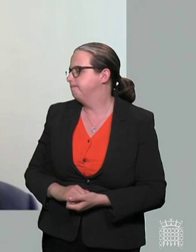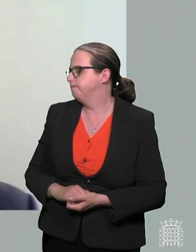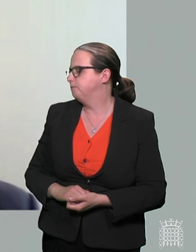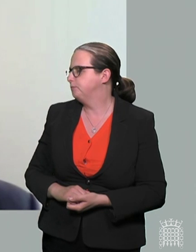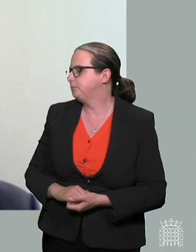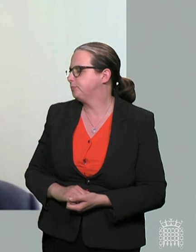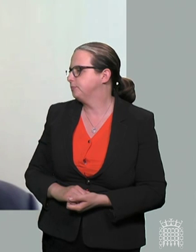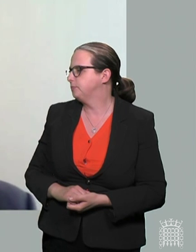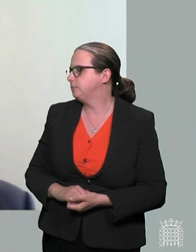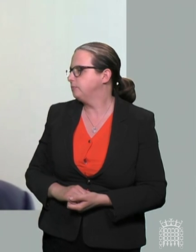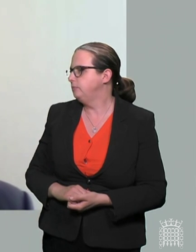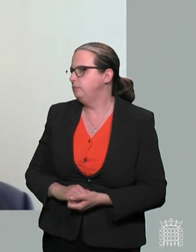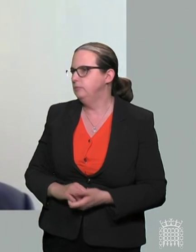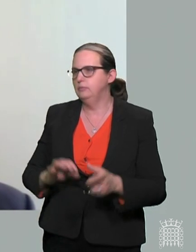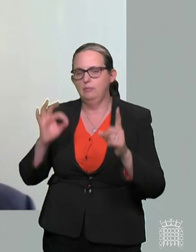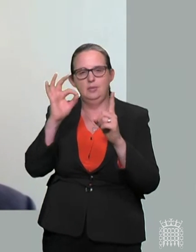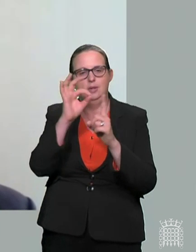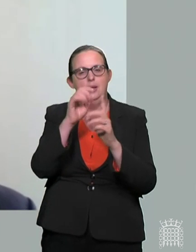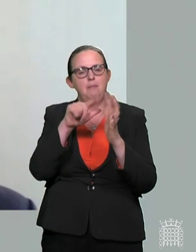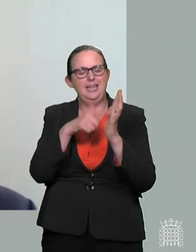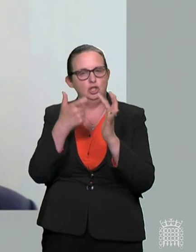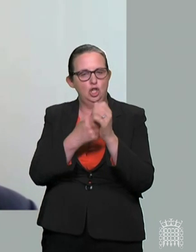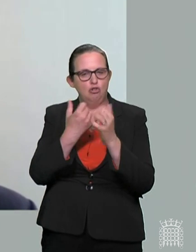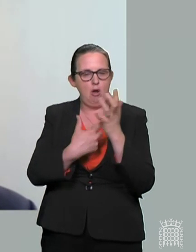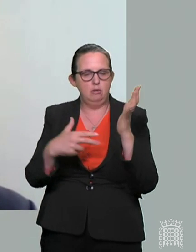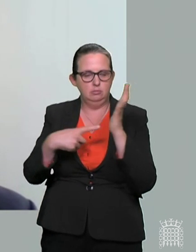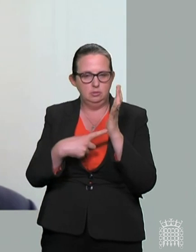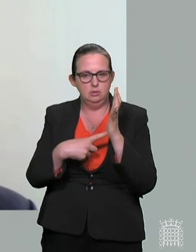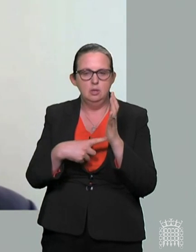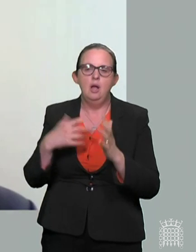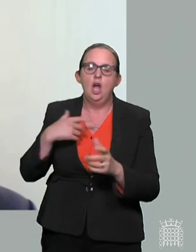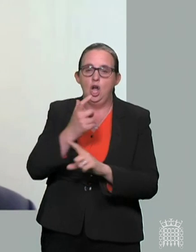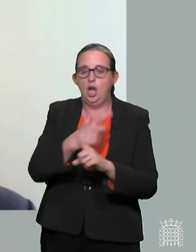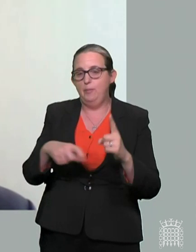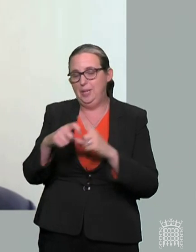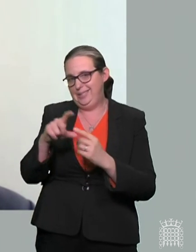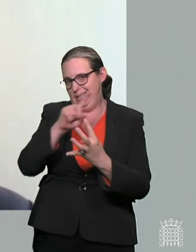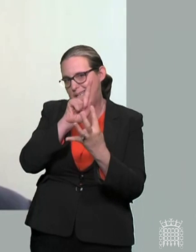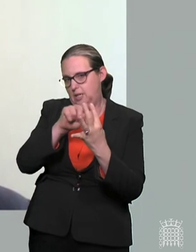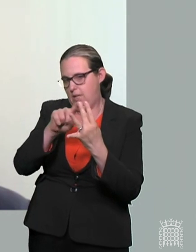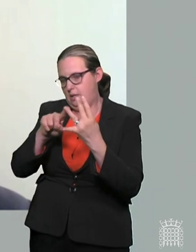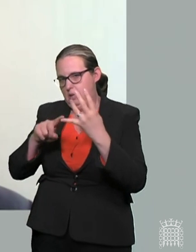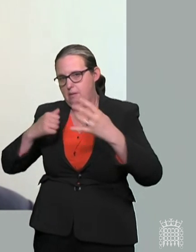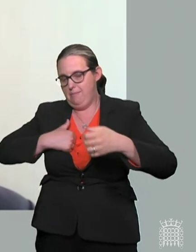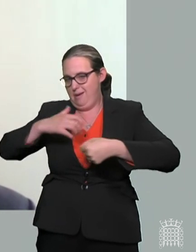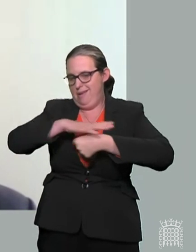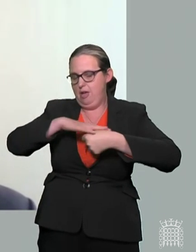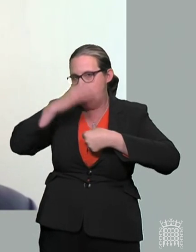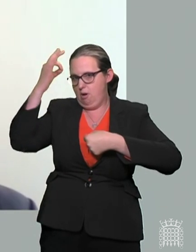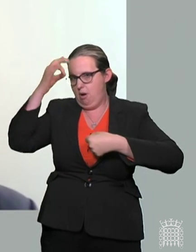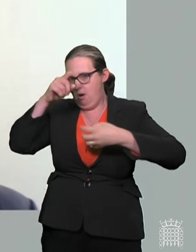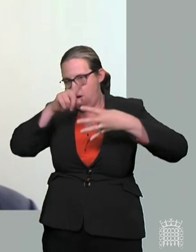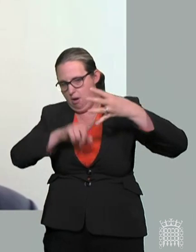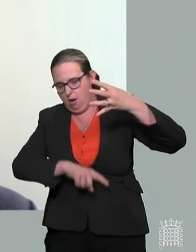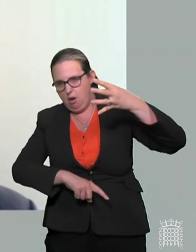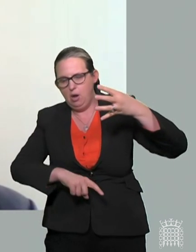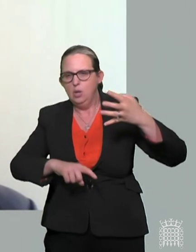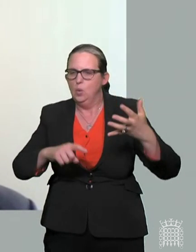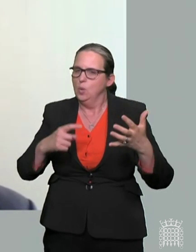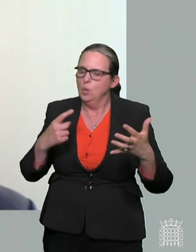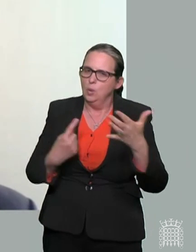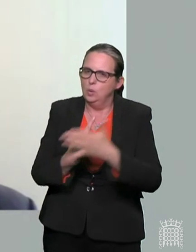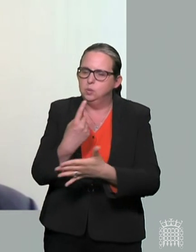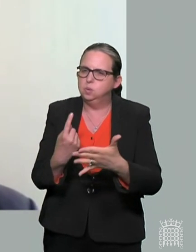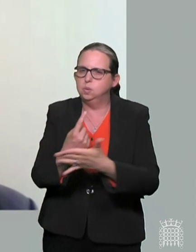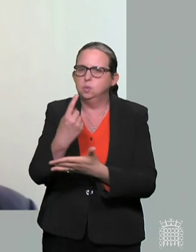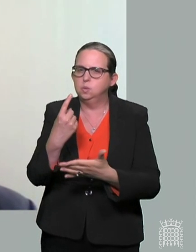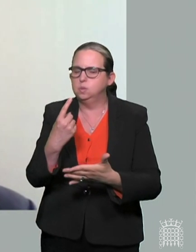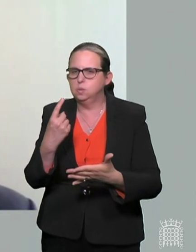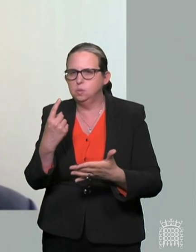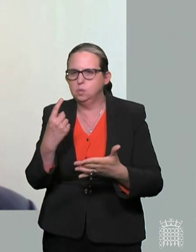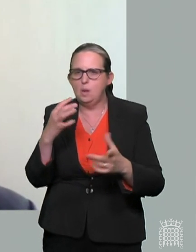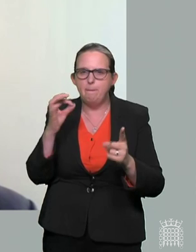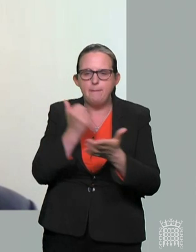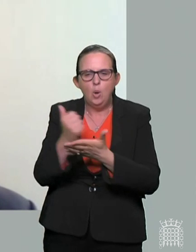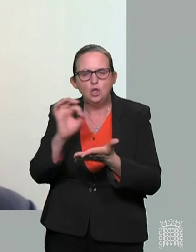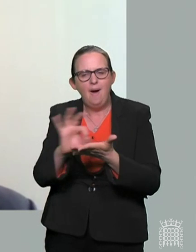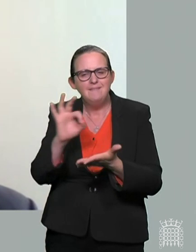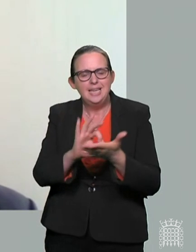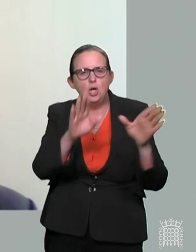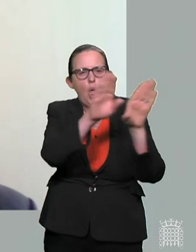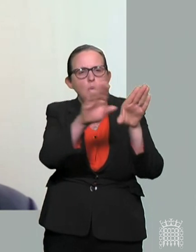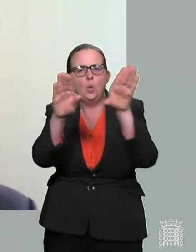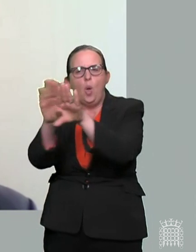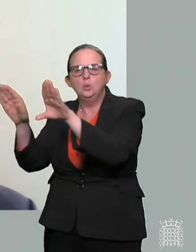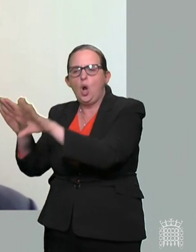The communities of Leslie, Markinch, Pitteuchar, Thornton, Woodside and East Wemyss in my constituency are all either losing or have already lost their post offices since 2019.